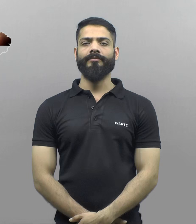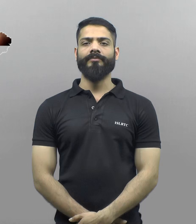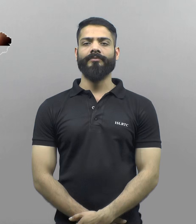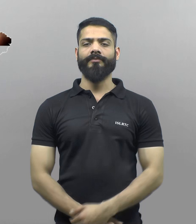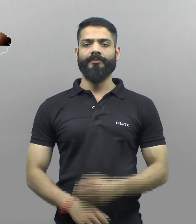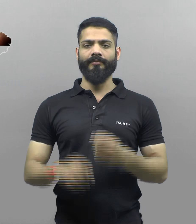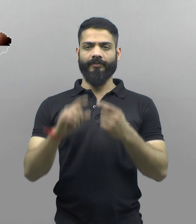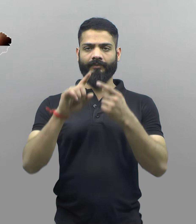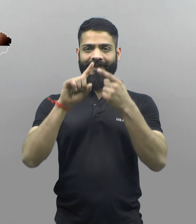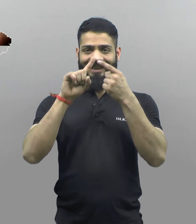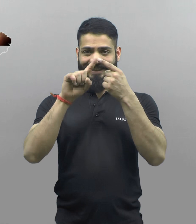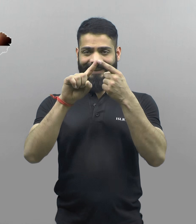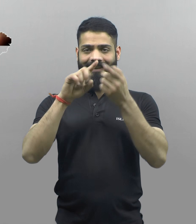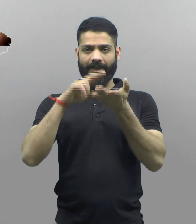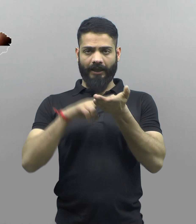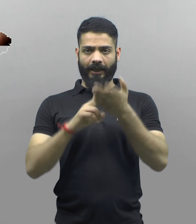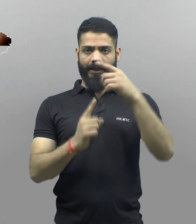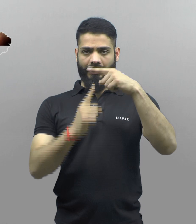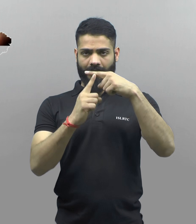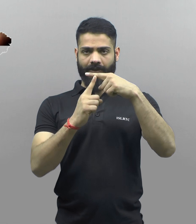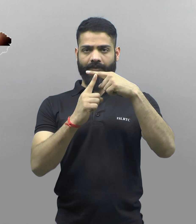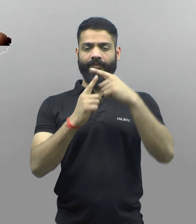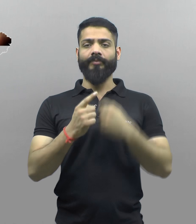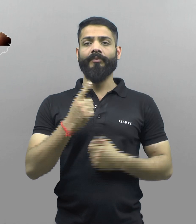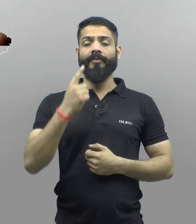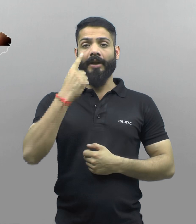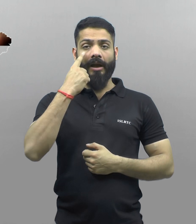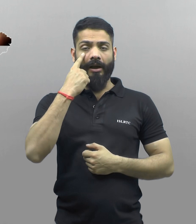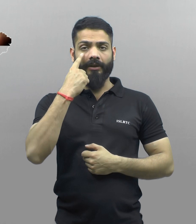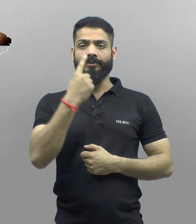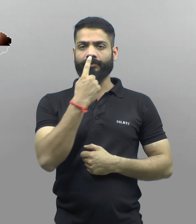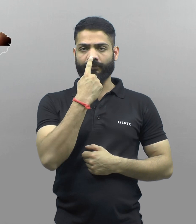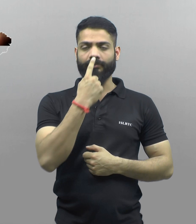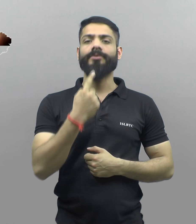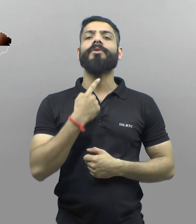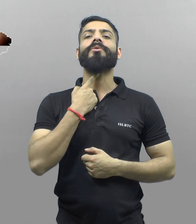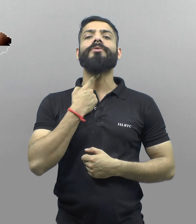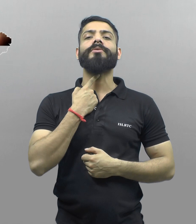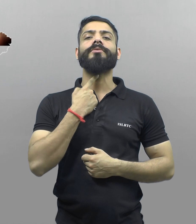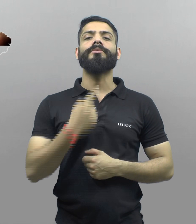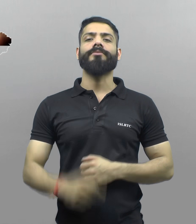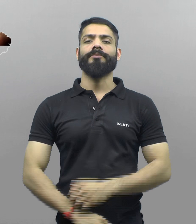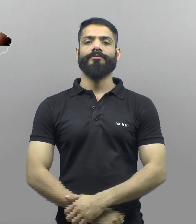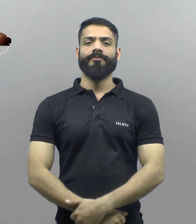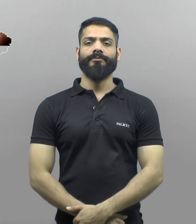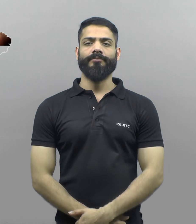Ent (Ears Nose And Throat)